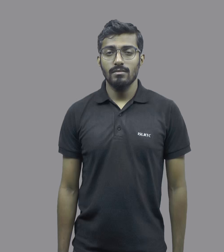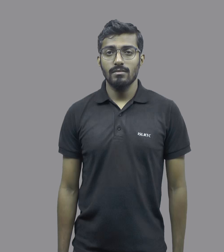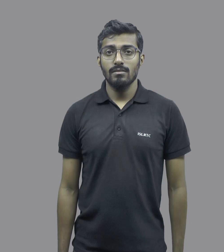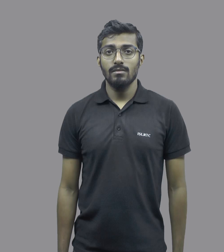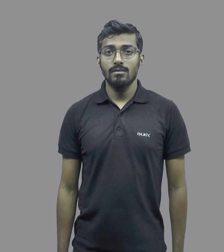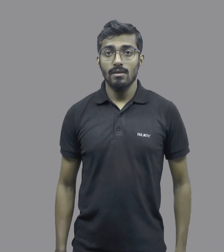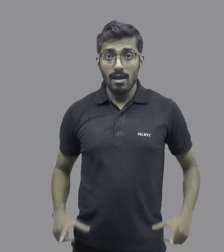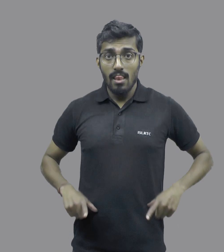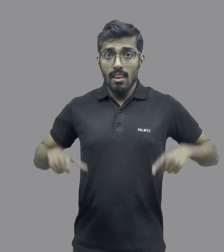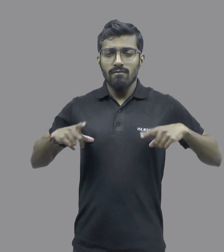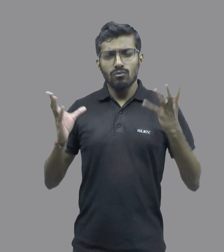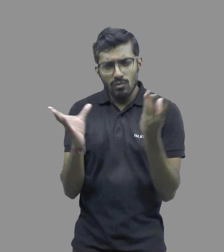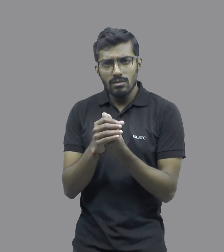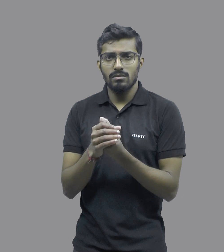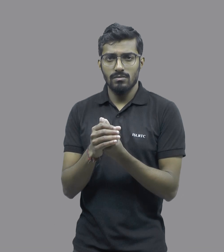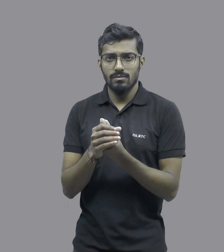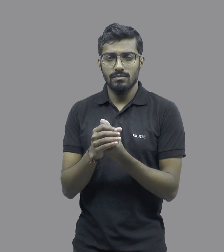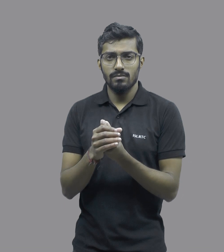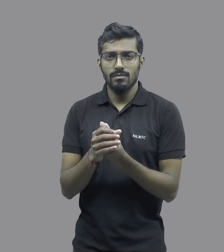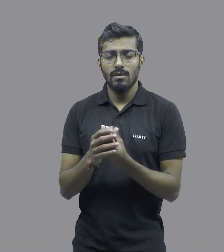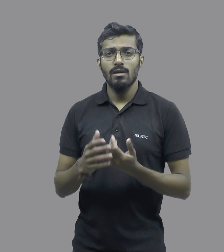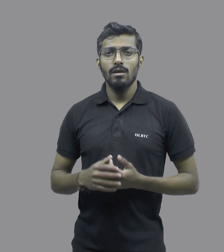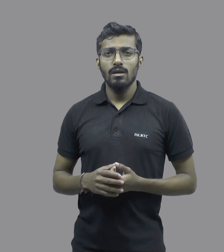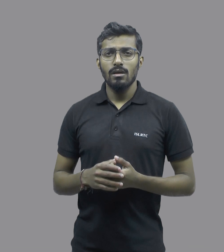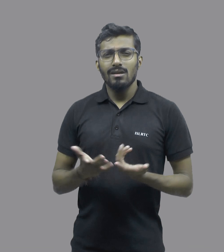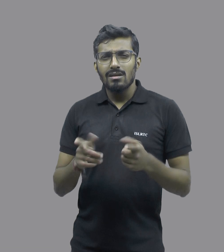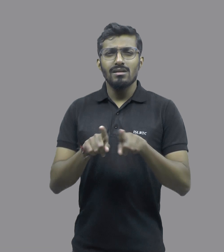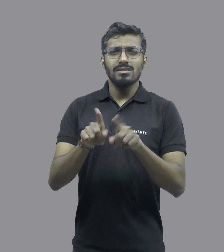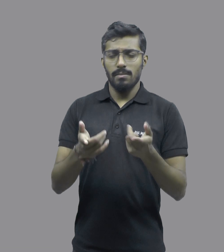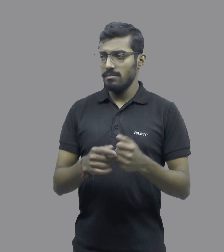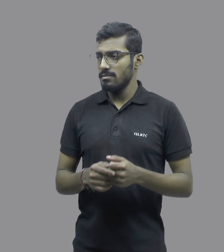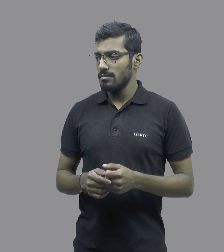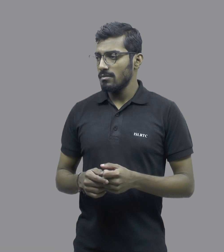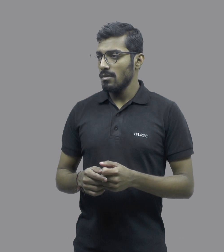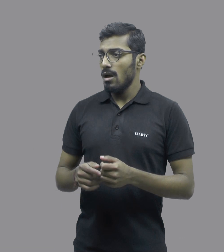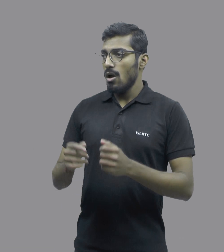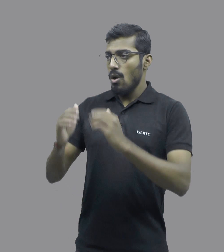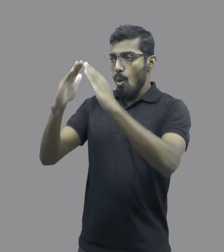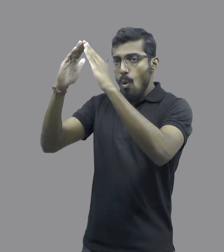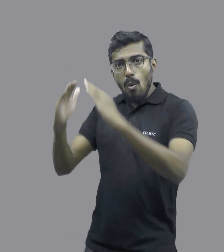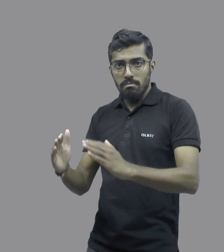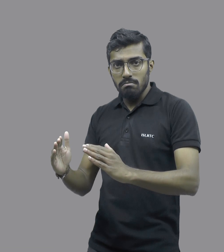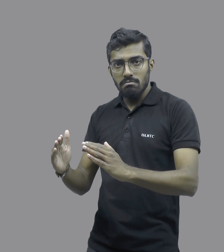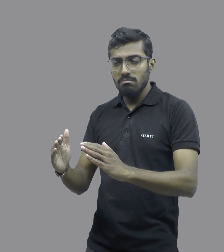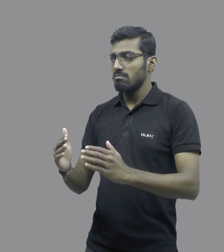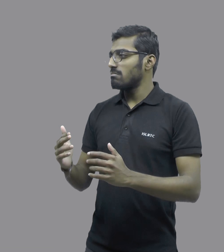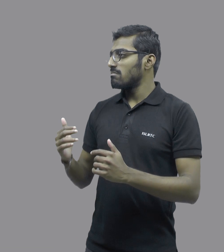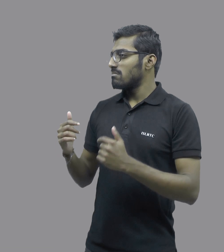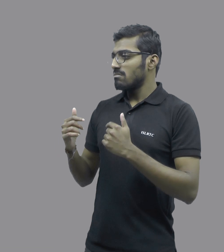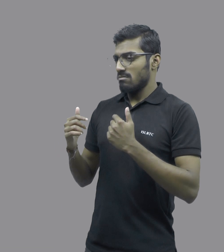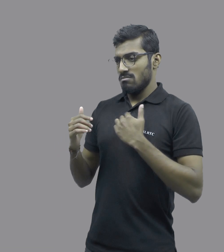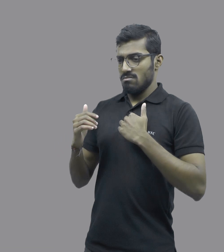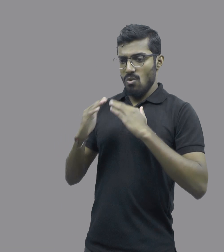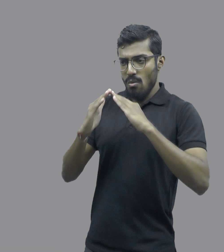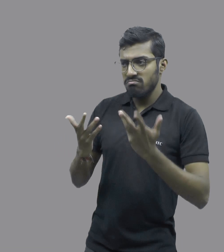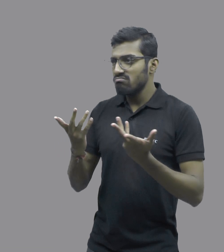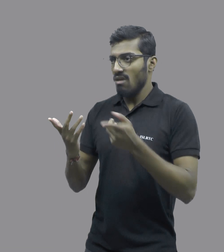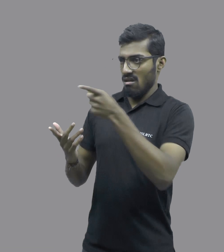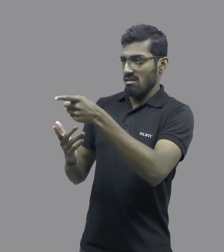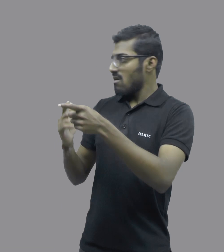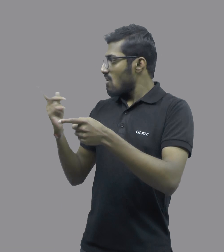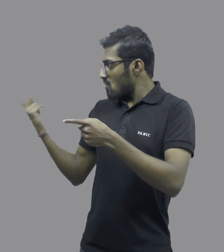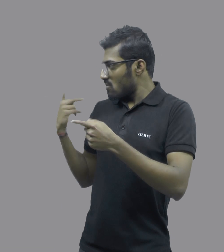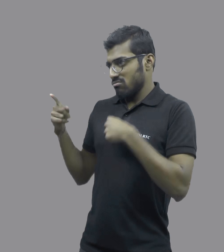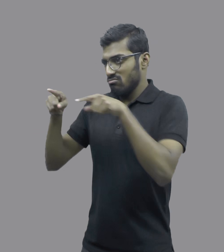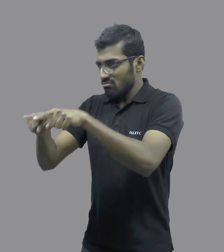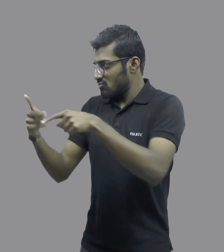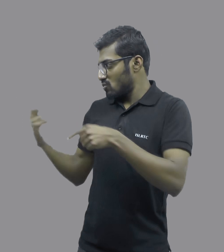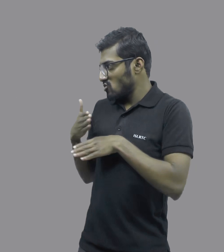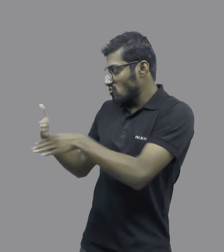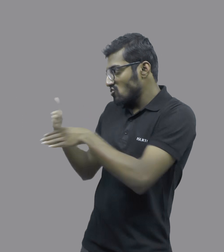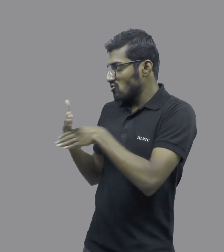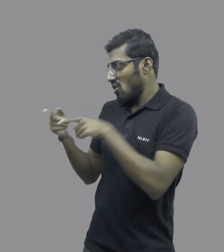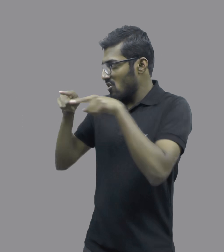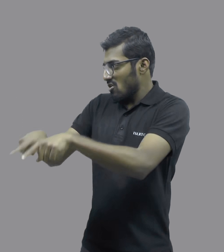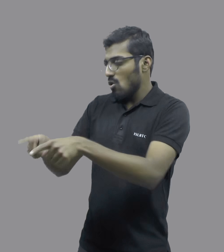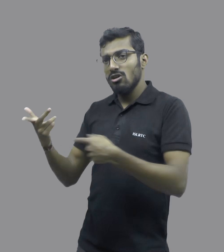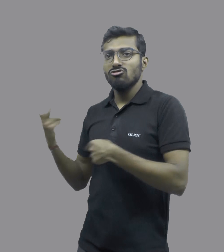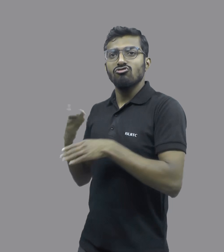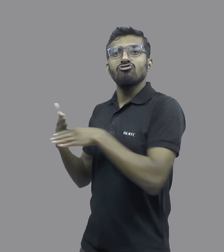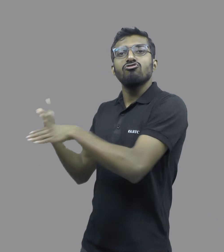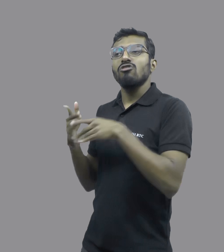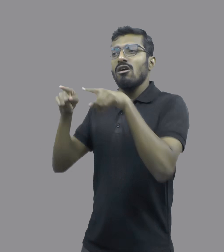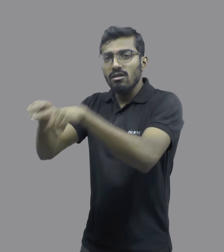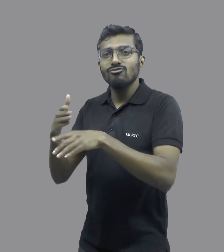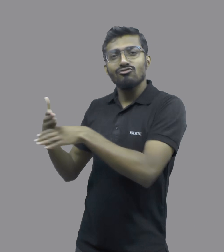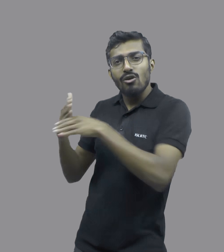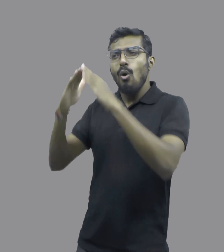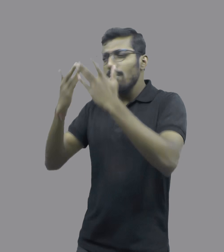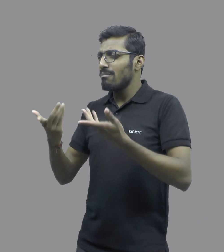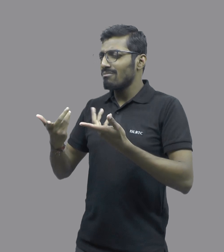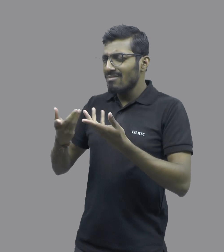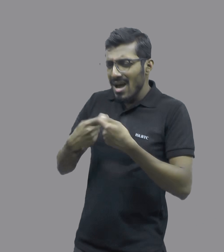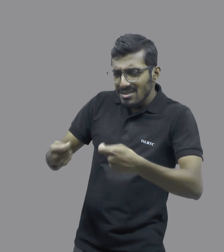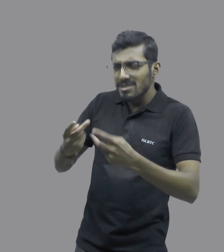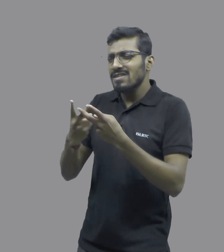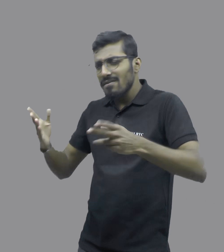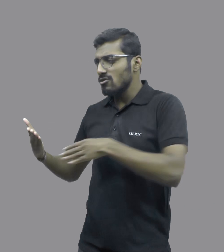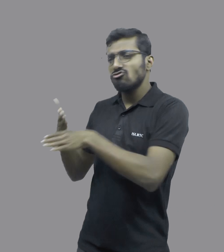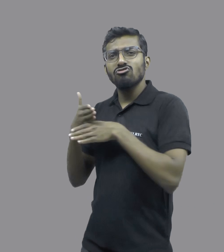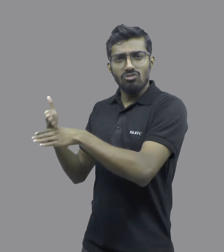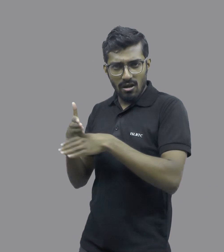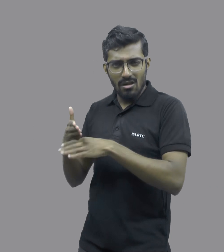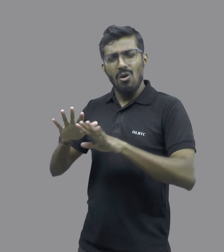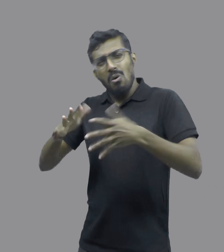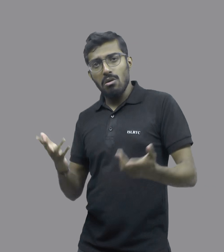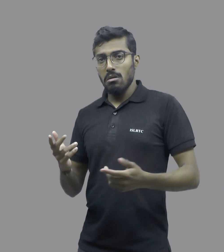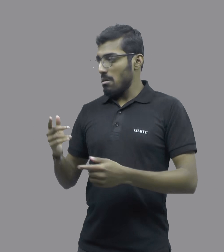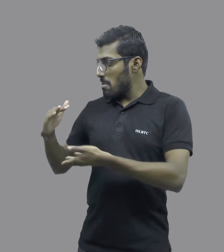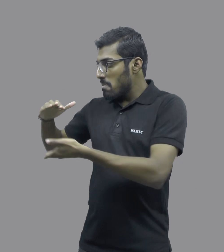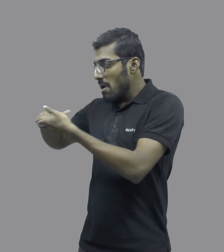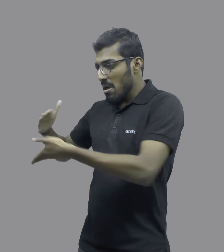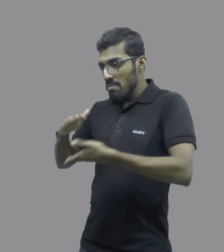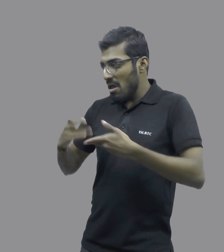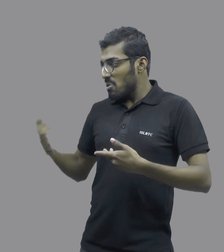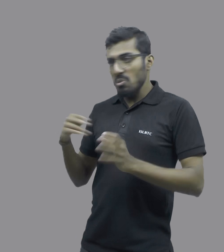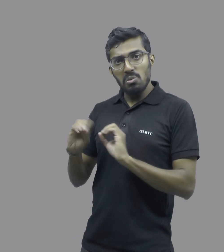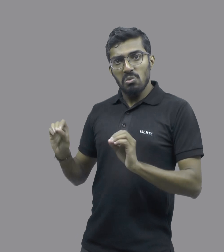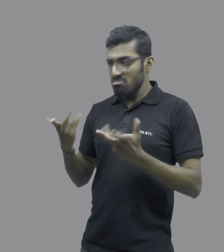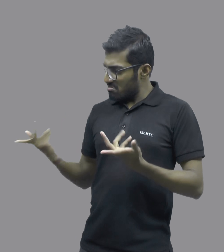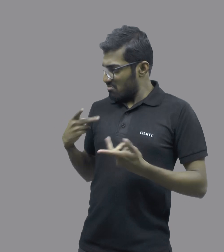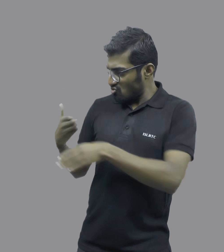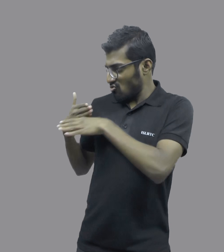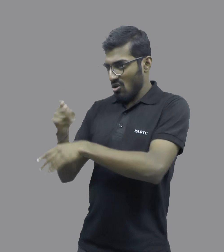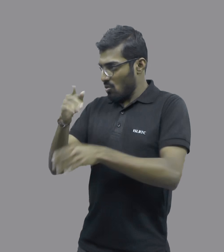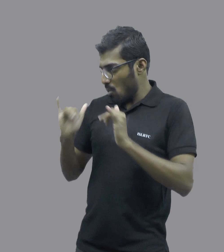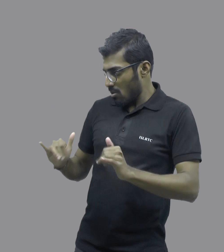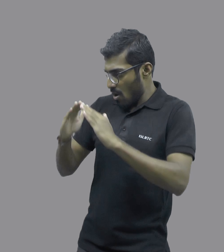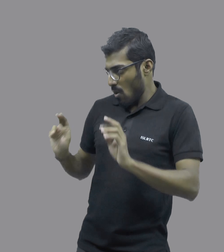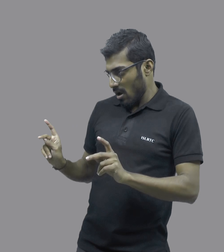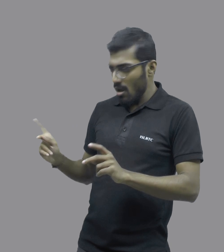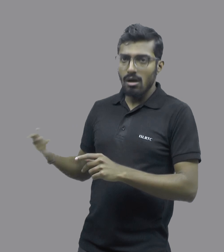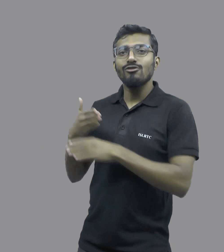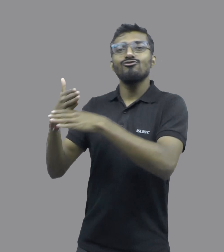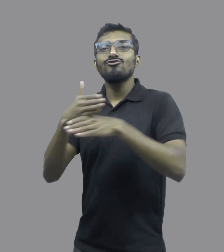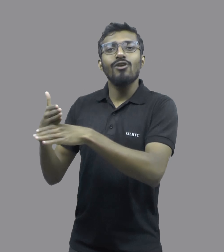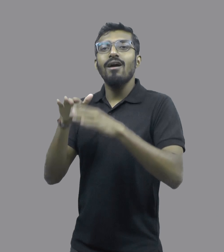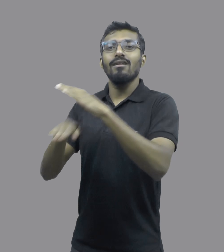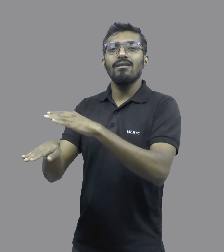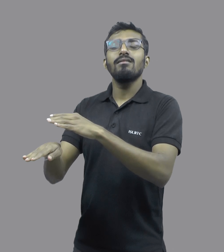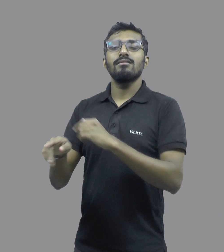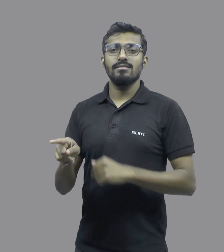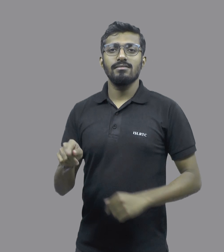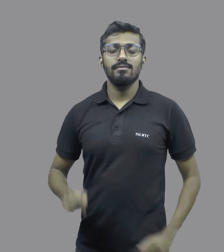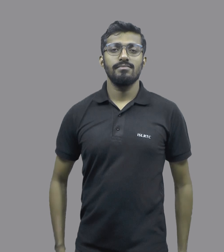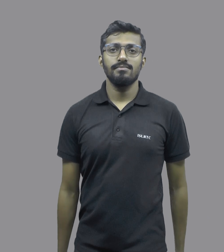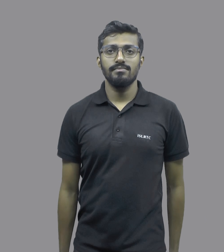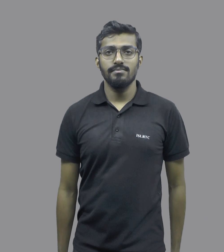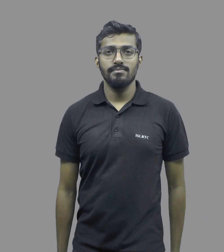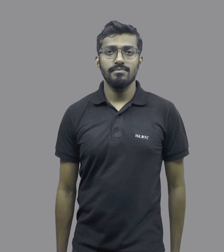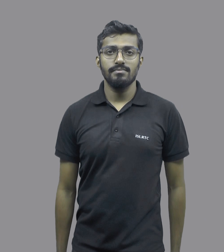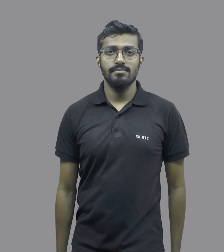Cohabit